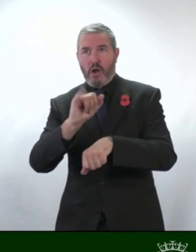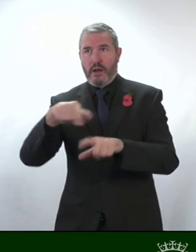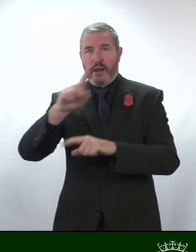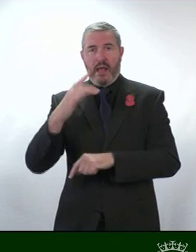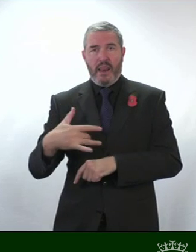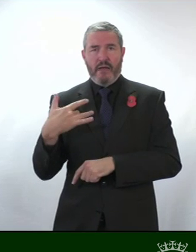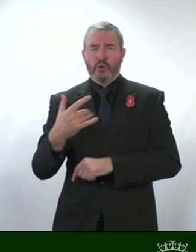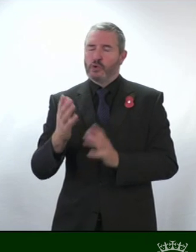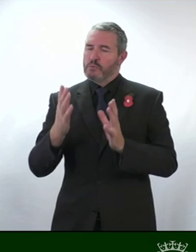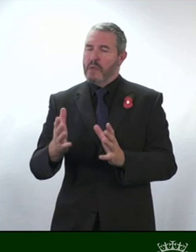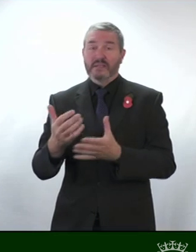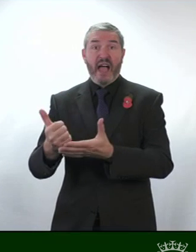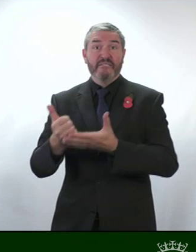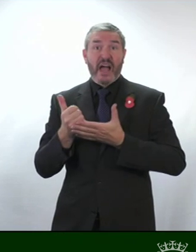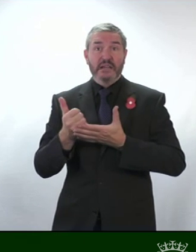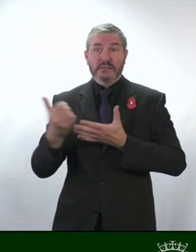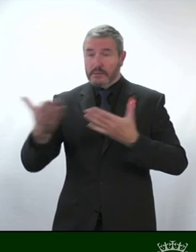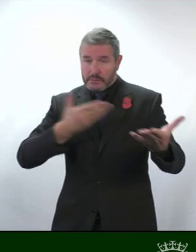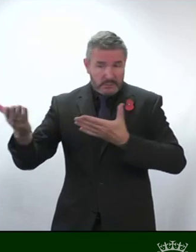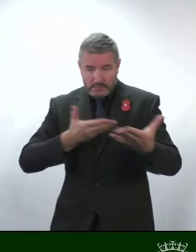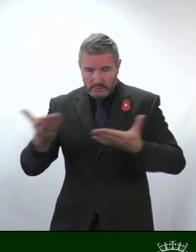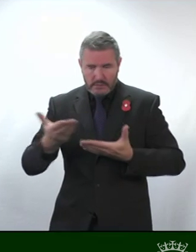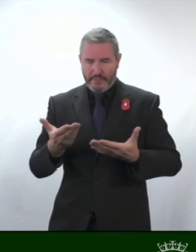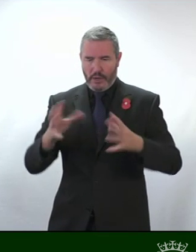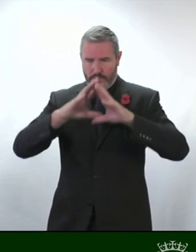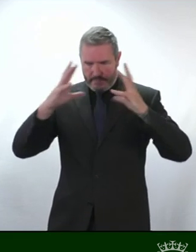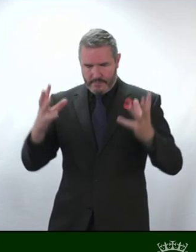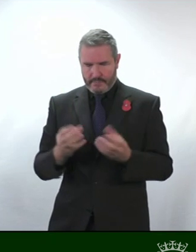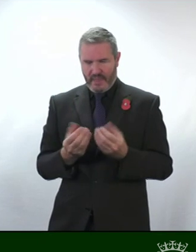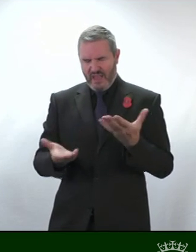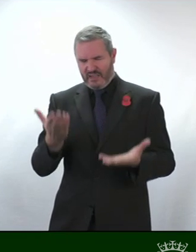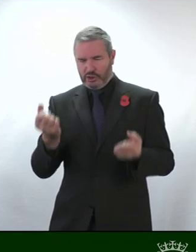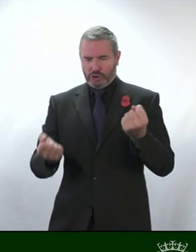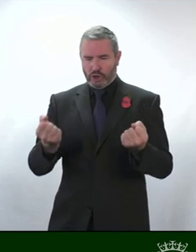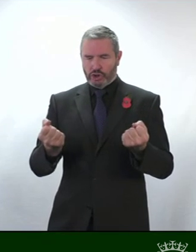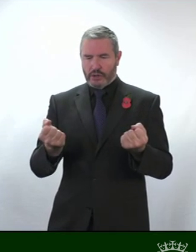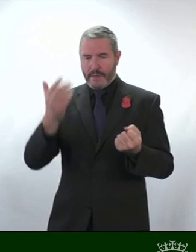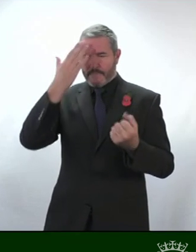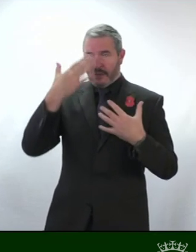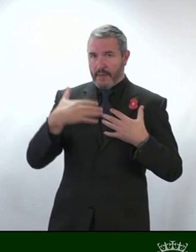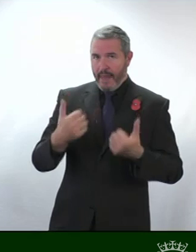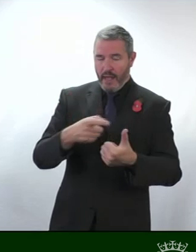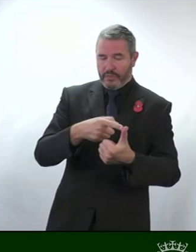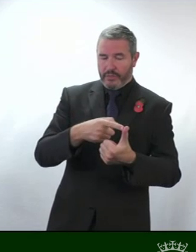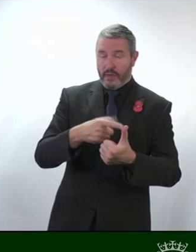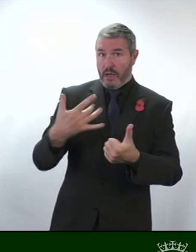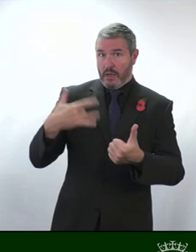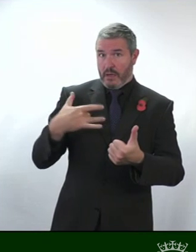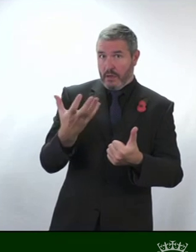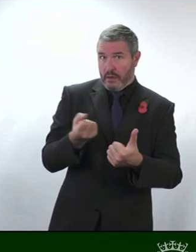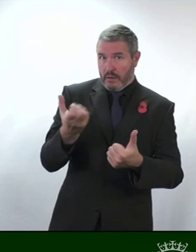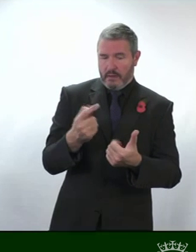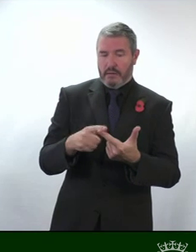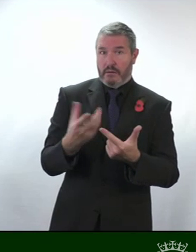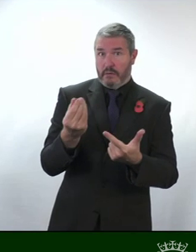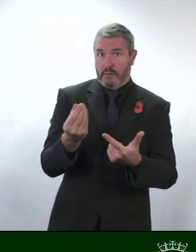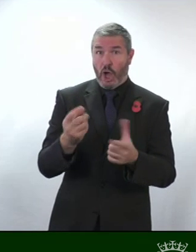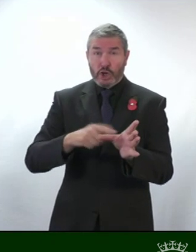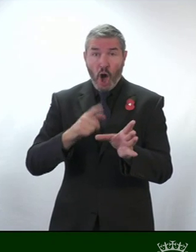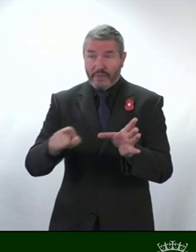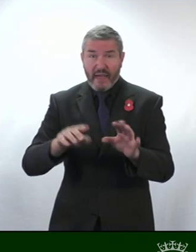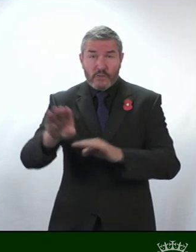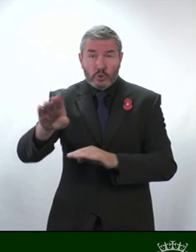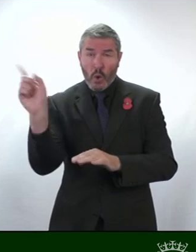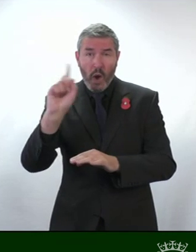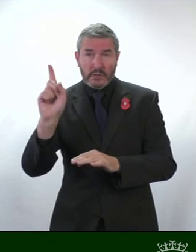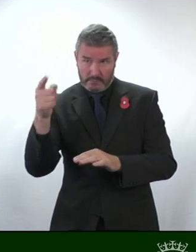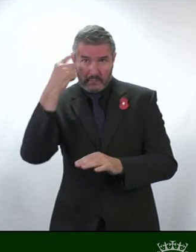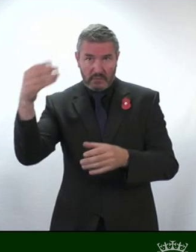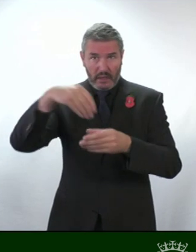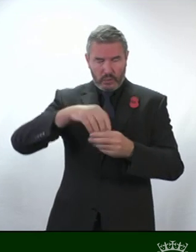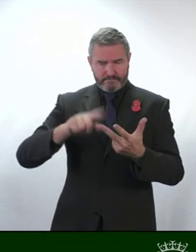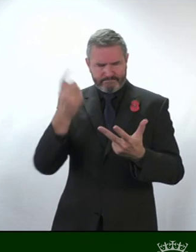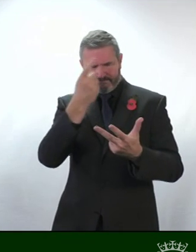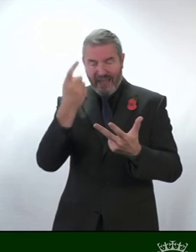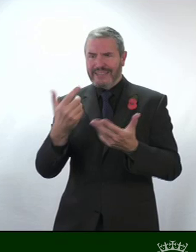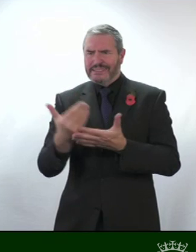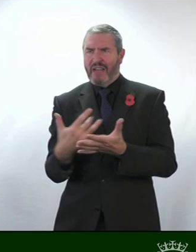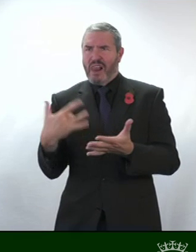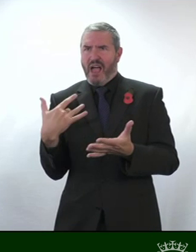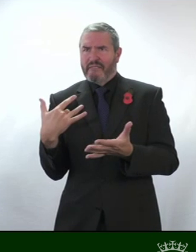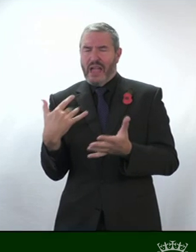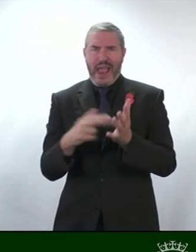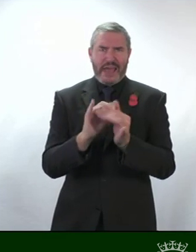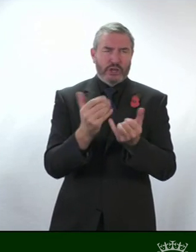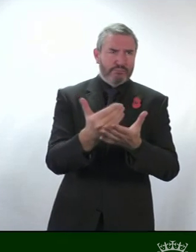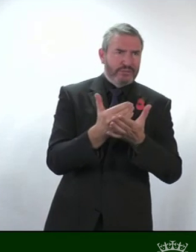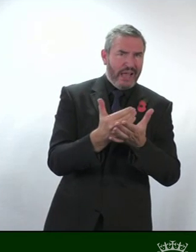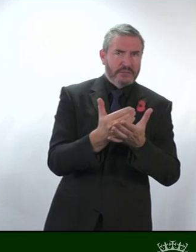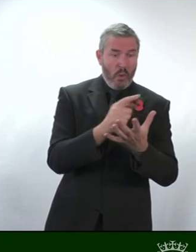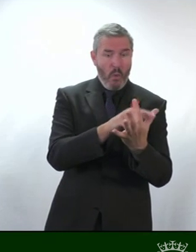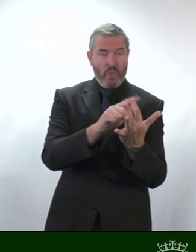We have to make a balanced judgment about the effects on people’s mental health, livelihoods and prospects, the prospects of young people, and the importance of saving lives and protecting our NHS.